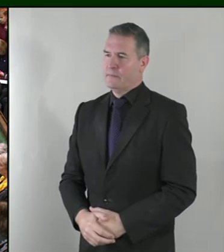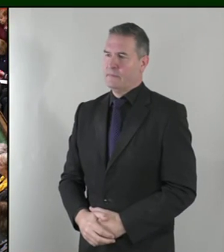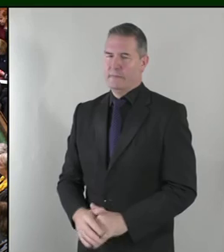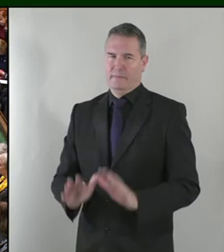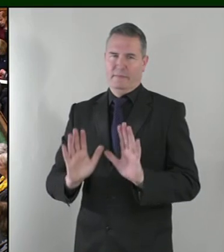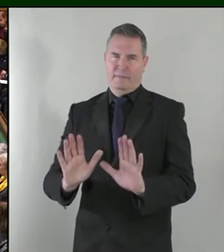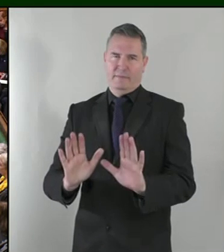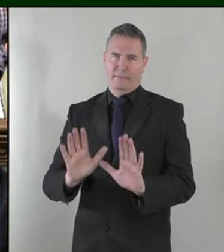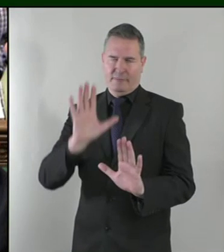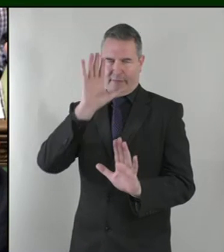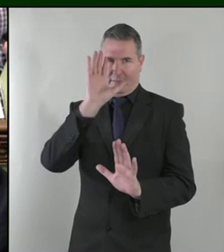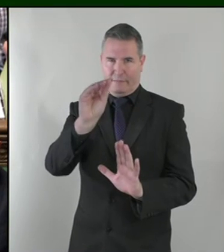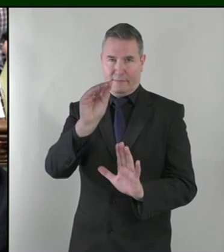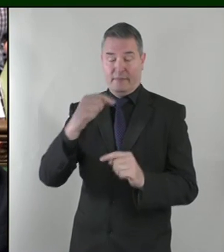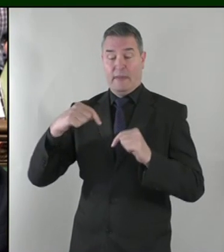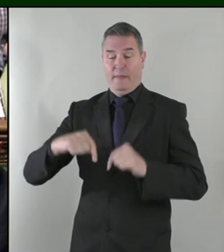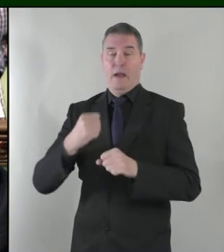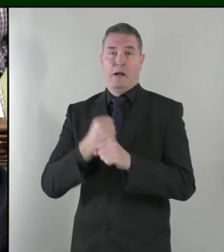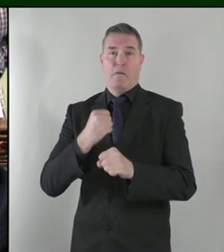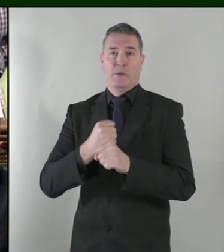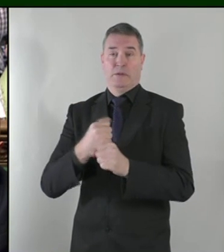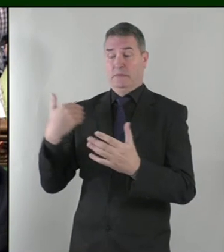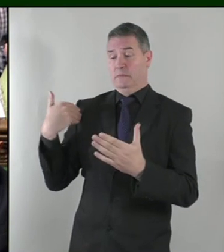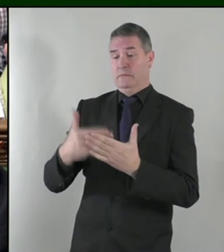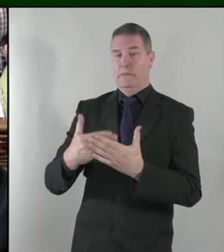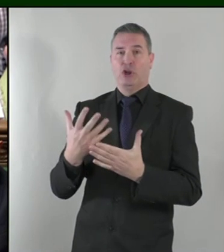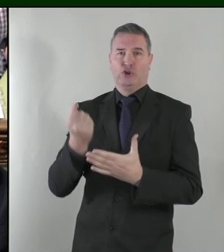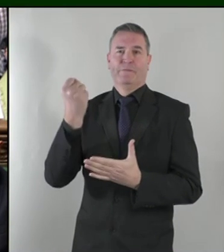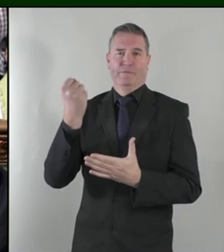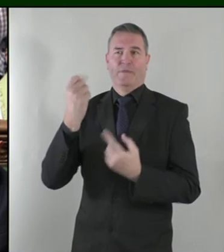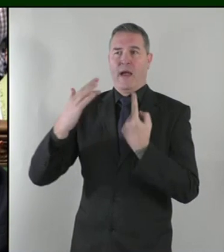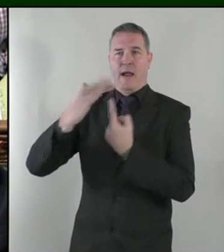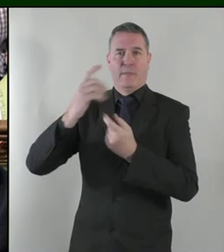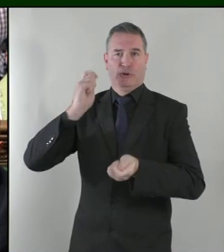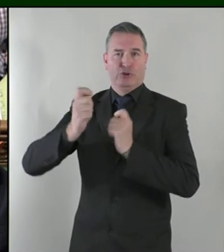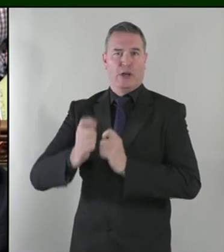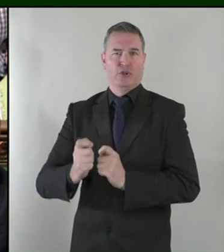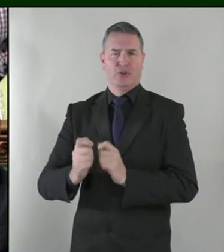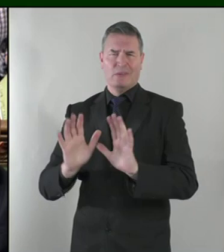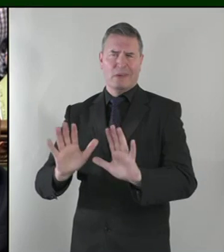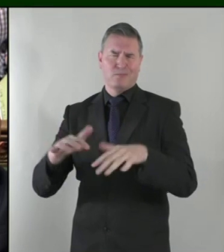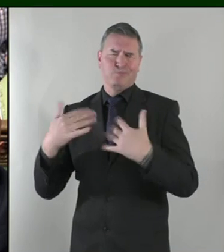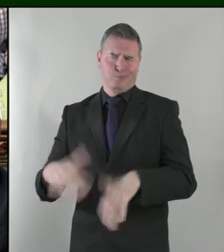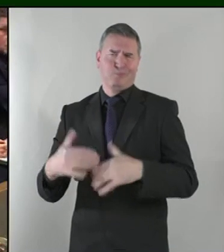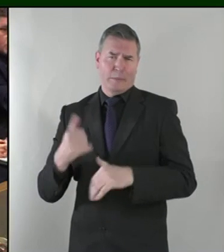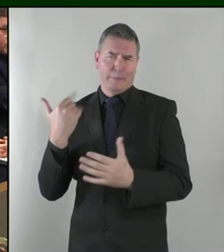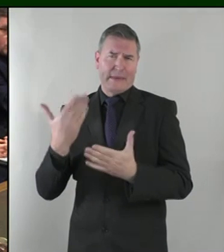If we look at what the Government are achieving and already have achieved on climate change, it is quite phenomenal.